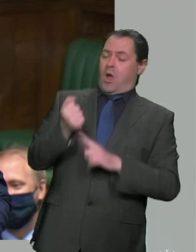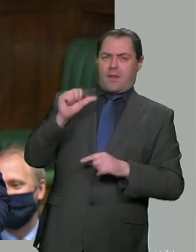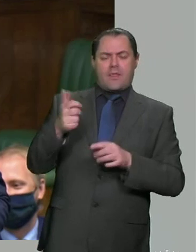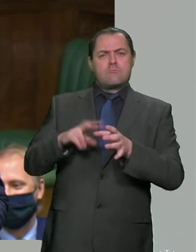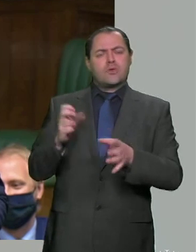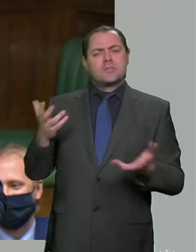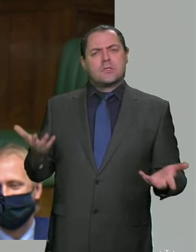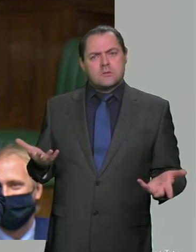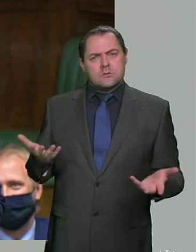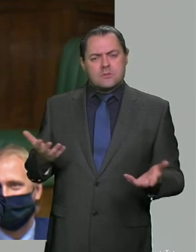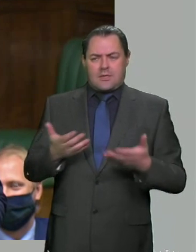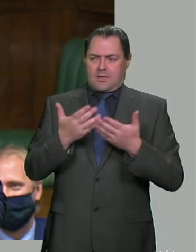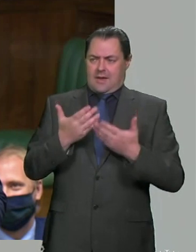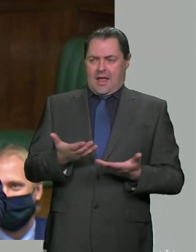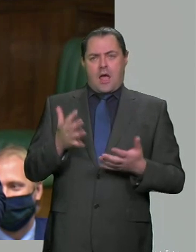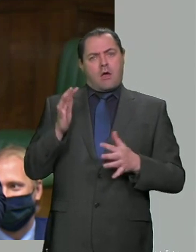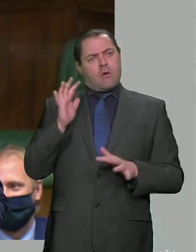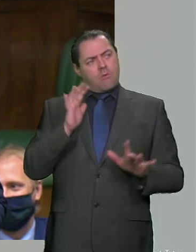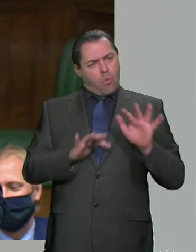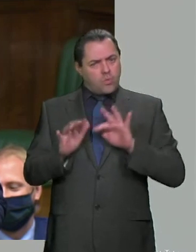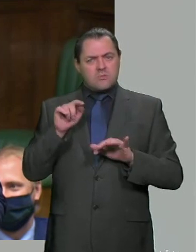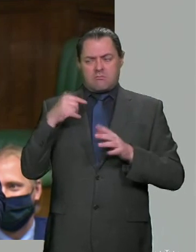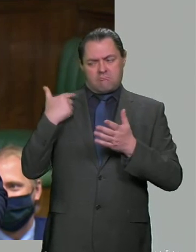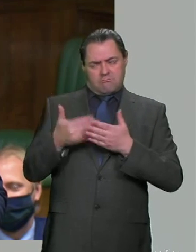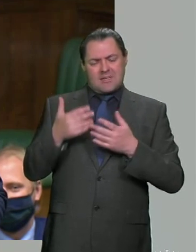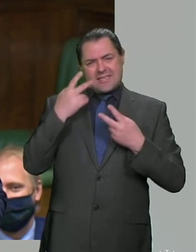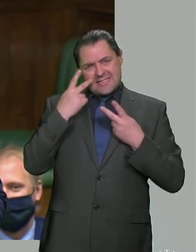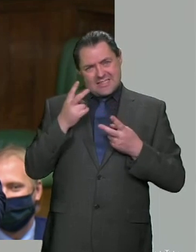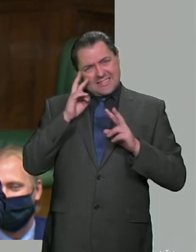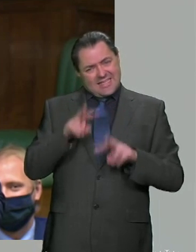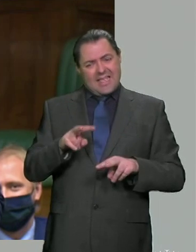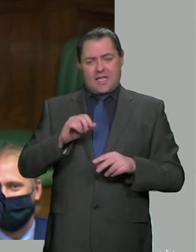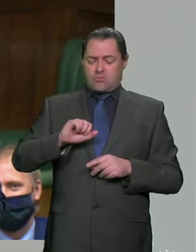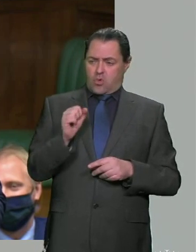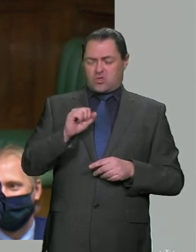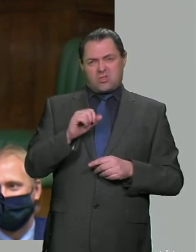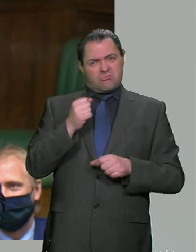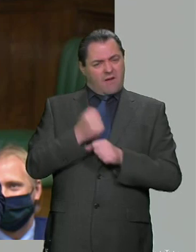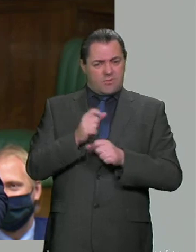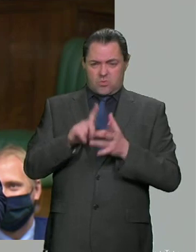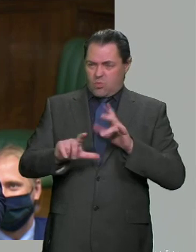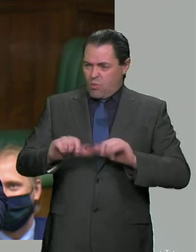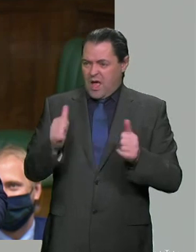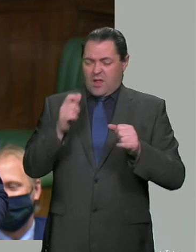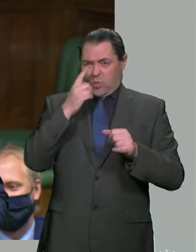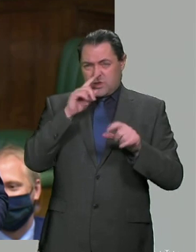In the autumn, when the Scots Government have dealt with the health effects of the pandemic, the economic part of it will require independence, as Norway and Ireland prove.